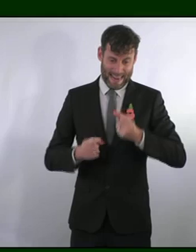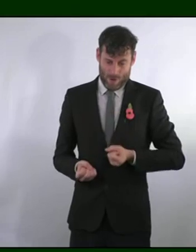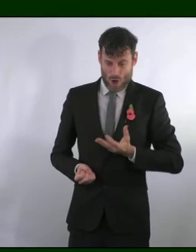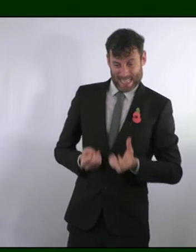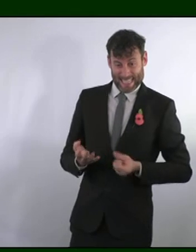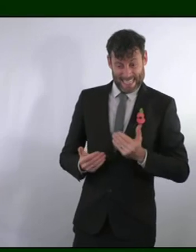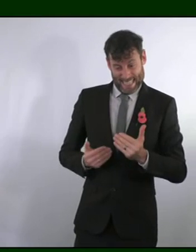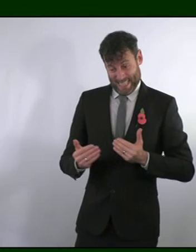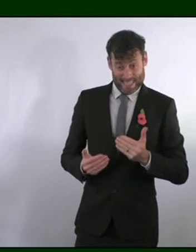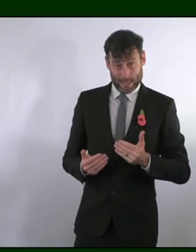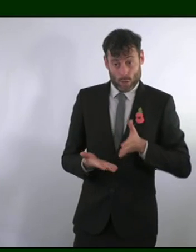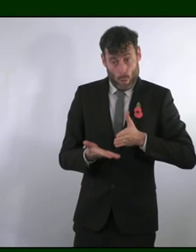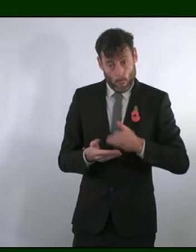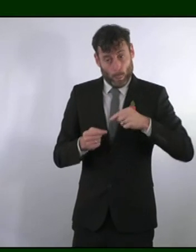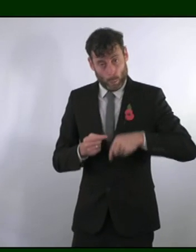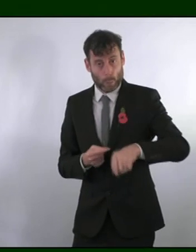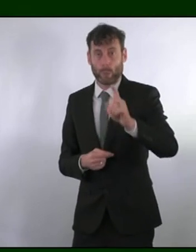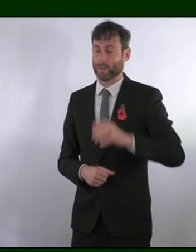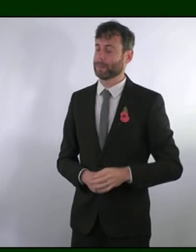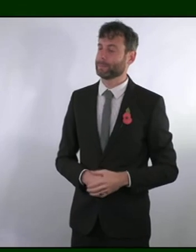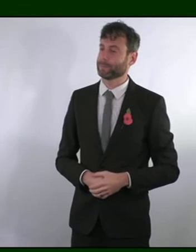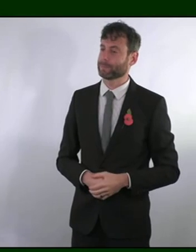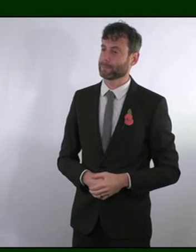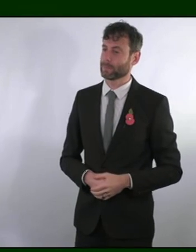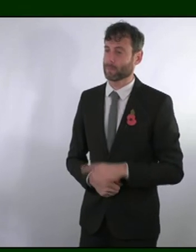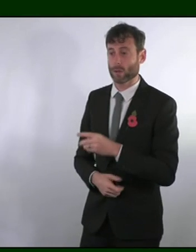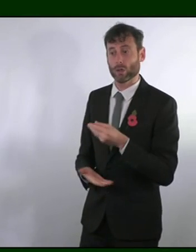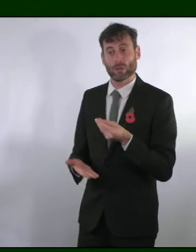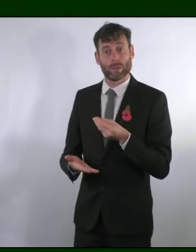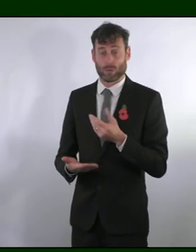I am sure that my right hon. Friend the Chancellor will have heard my hon.